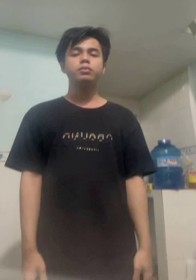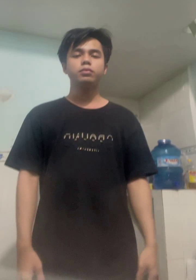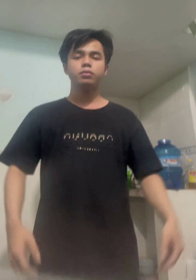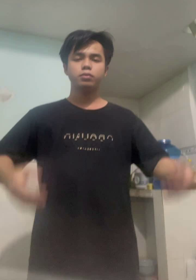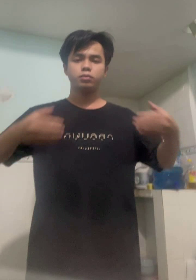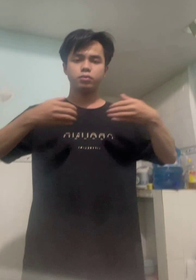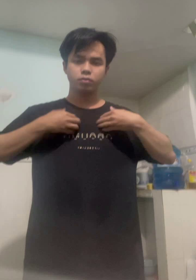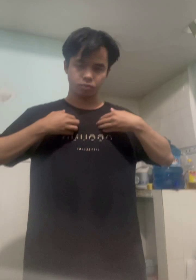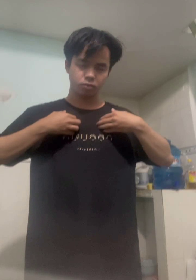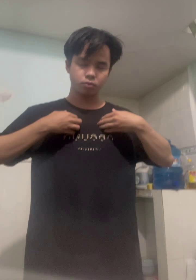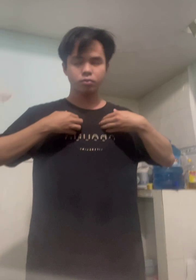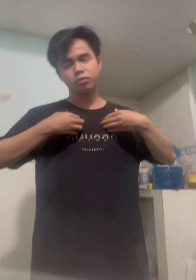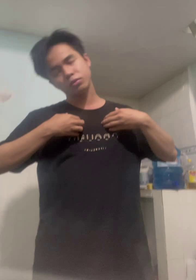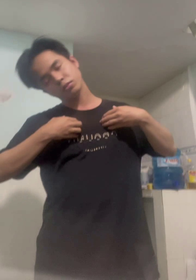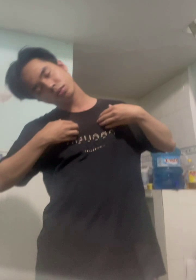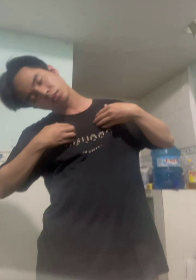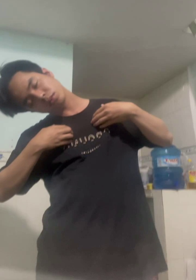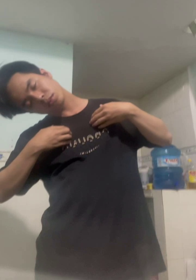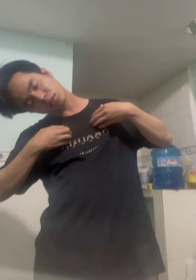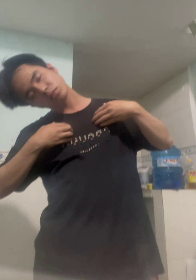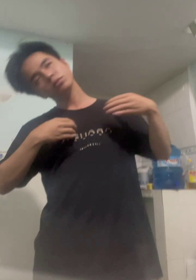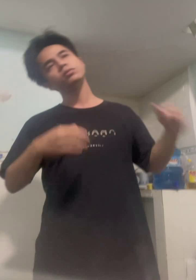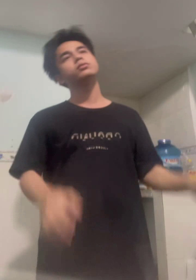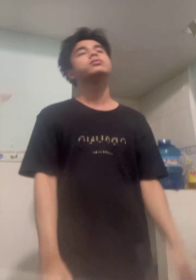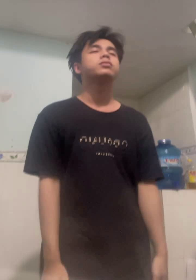met moi